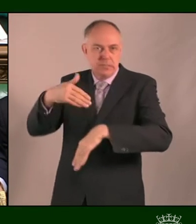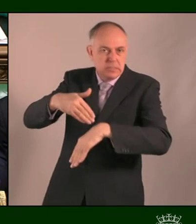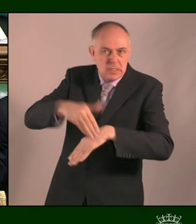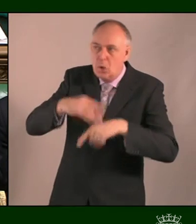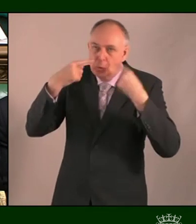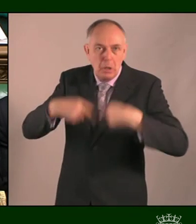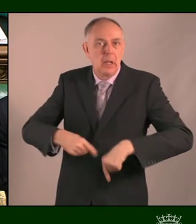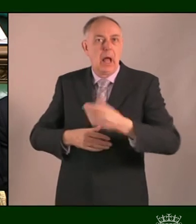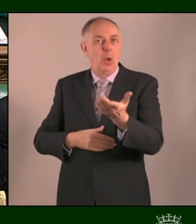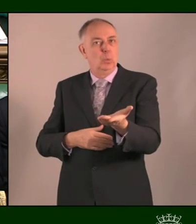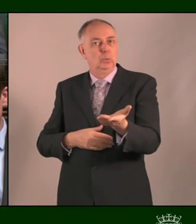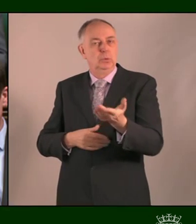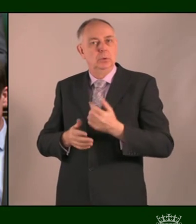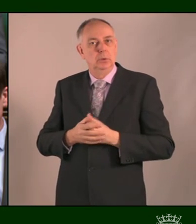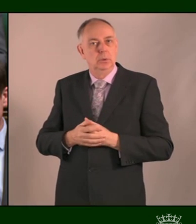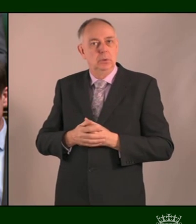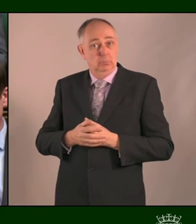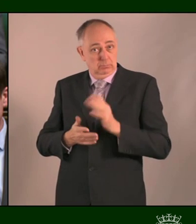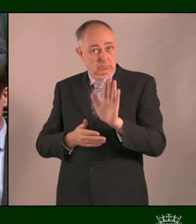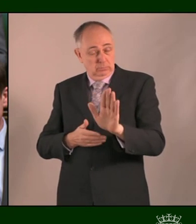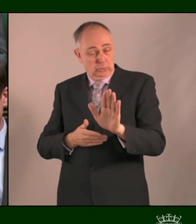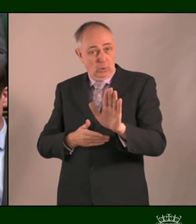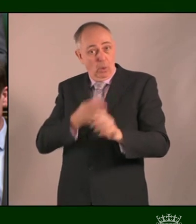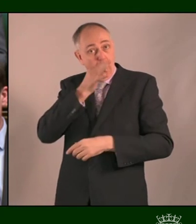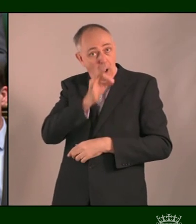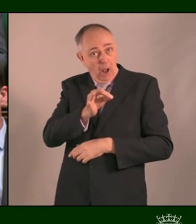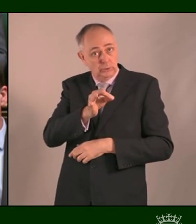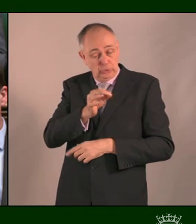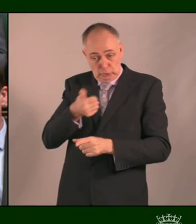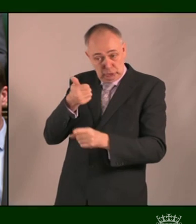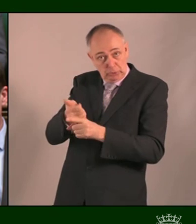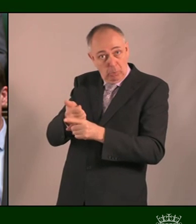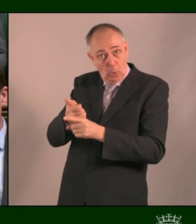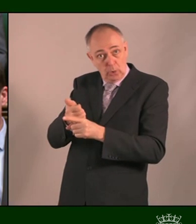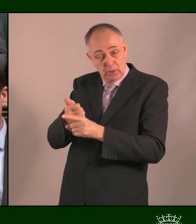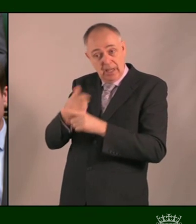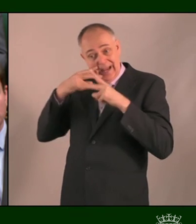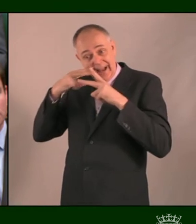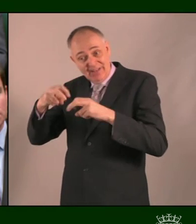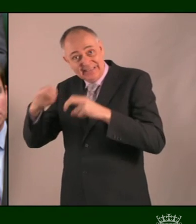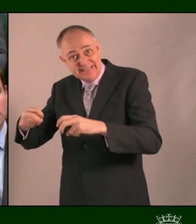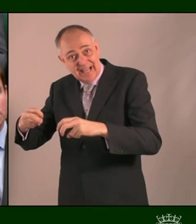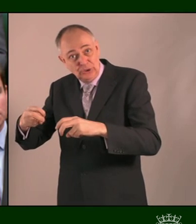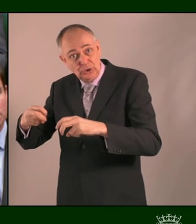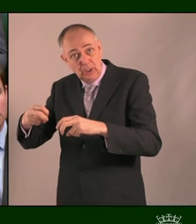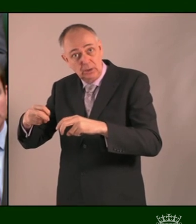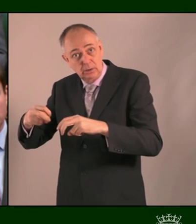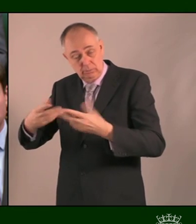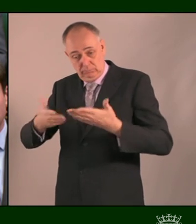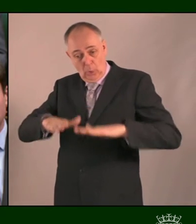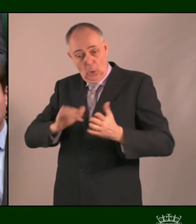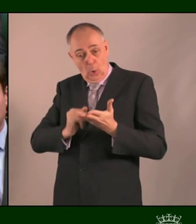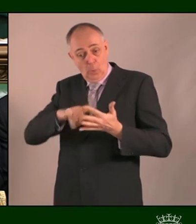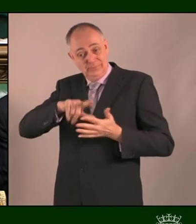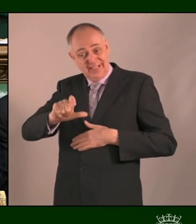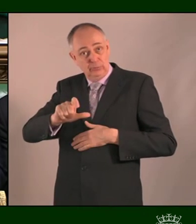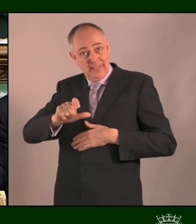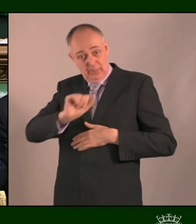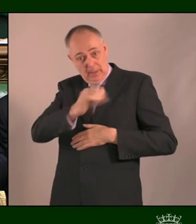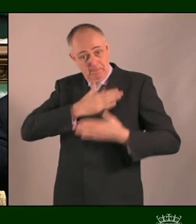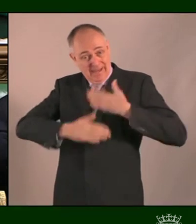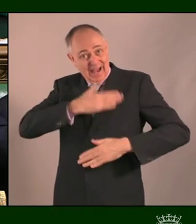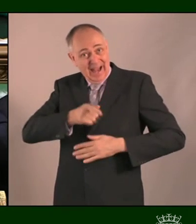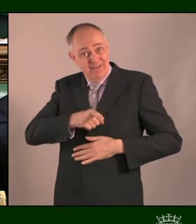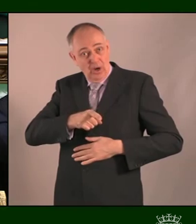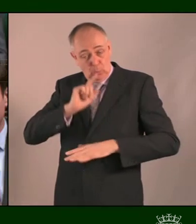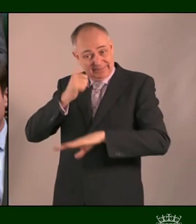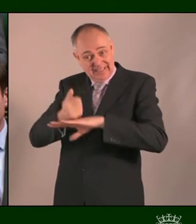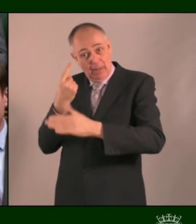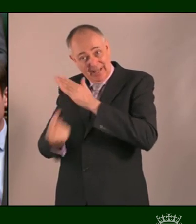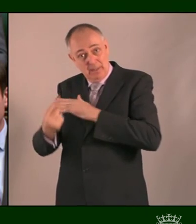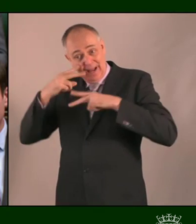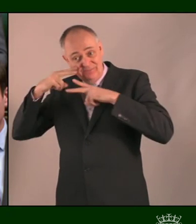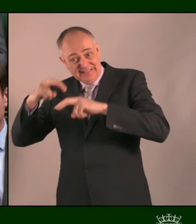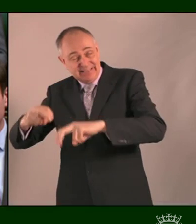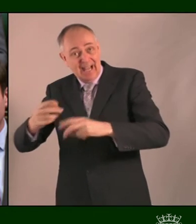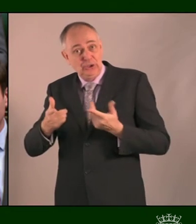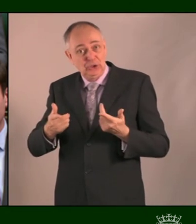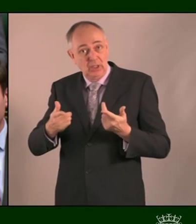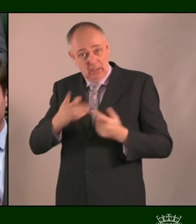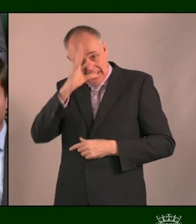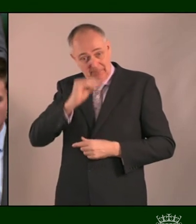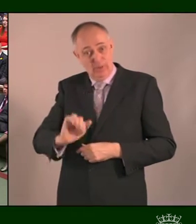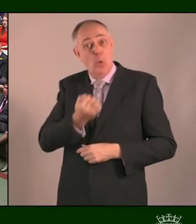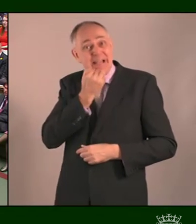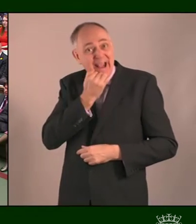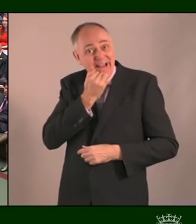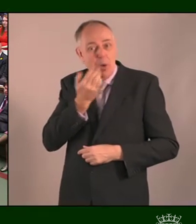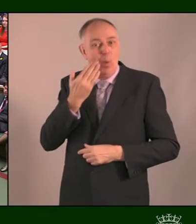Will he now commit to an independent investigation into the Home Secretary’s conduct, led by an external lawyer, and commit to a date when its findings will be made public?